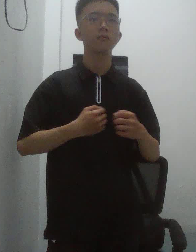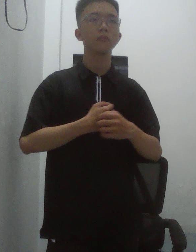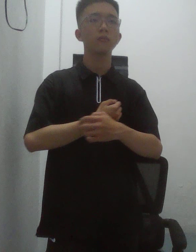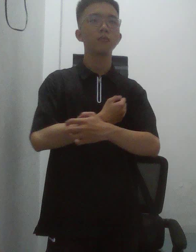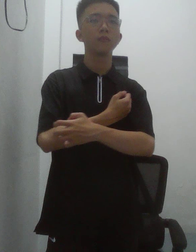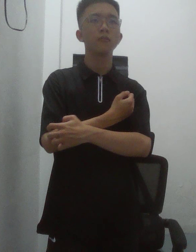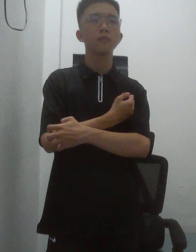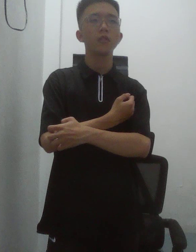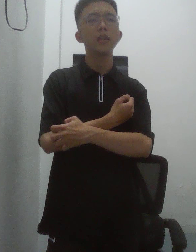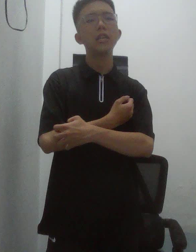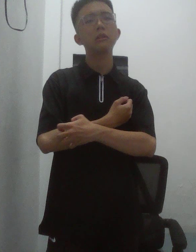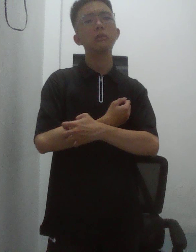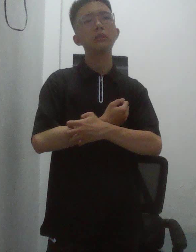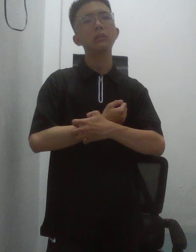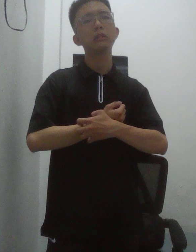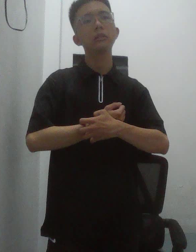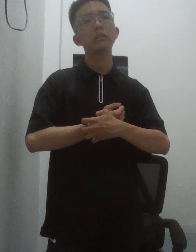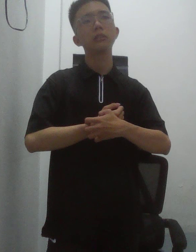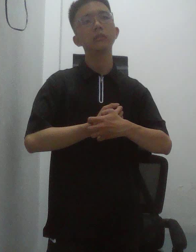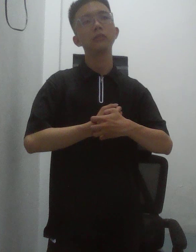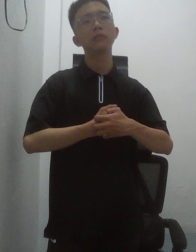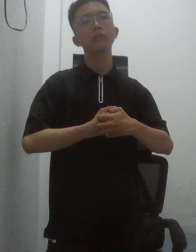ngheo